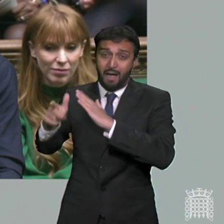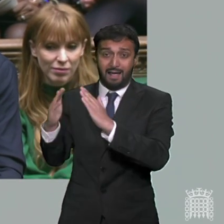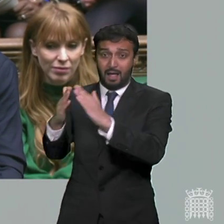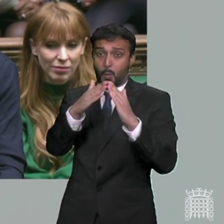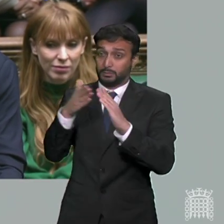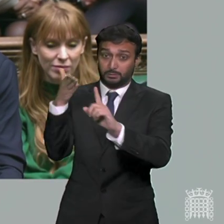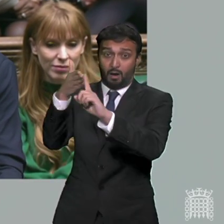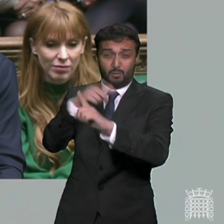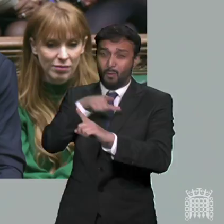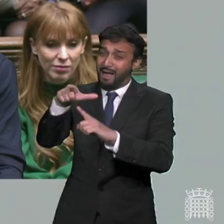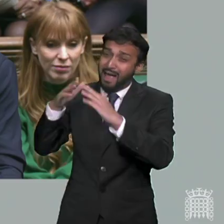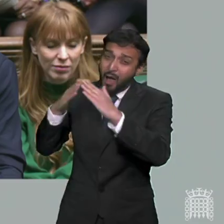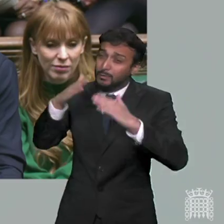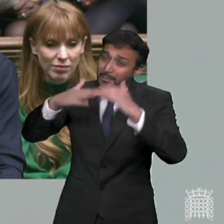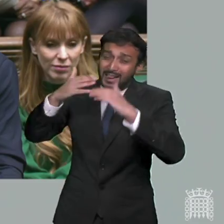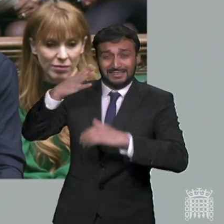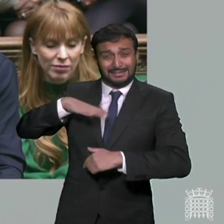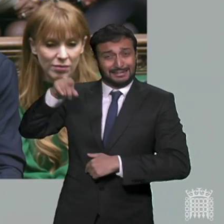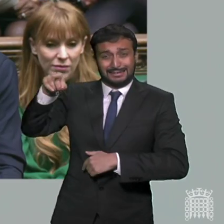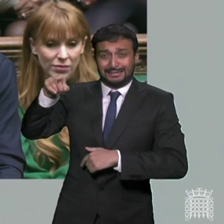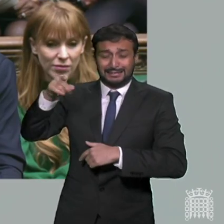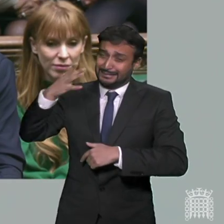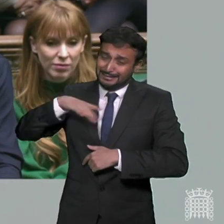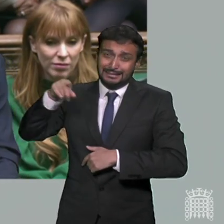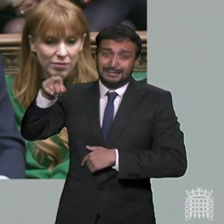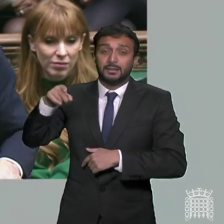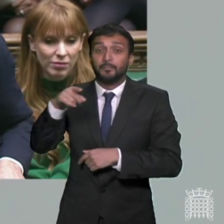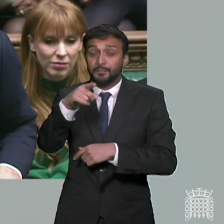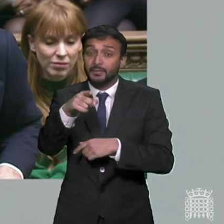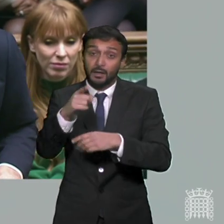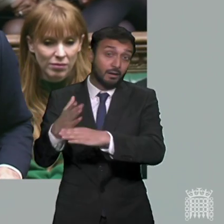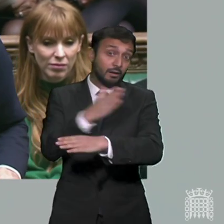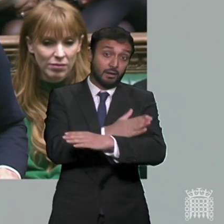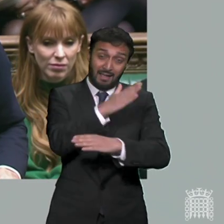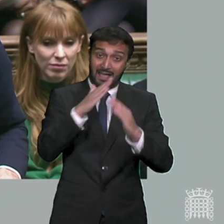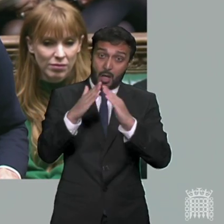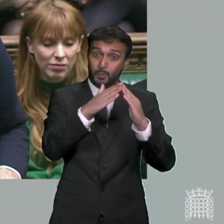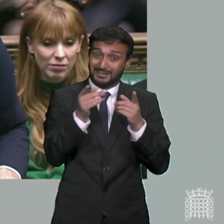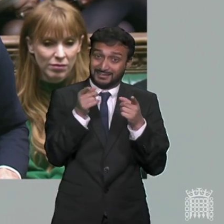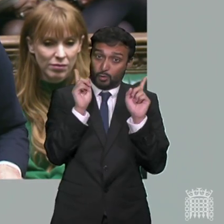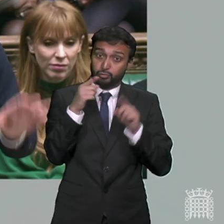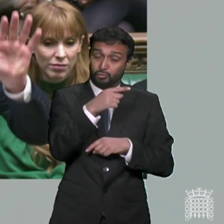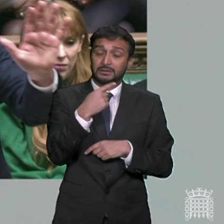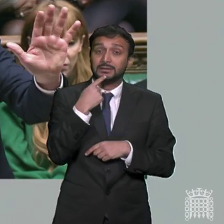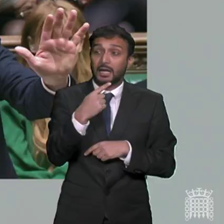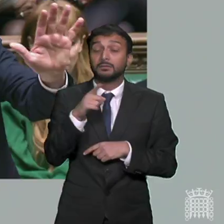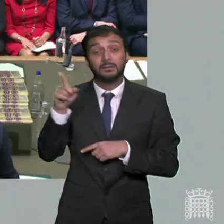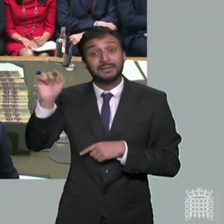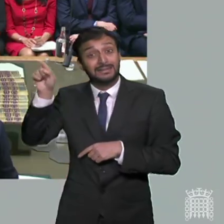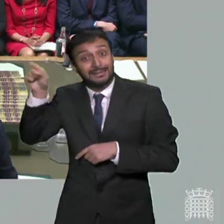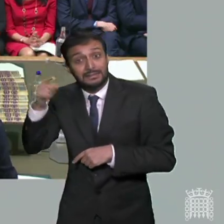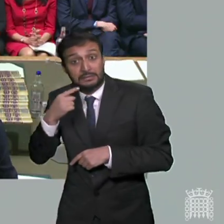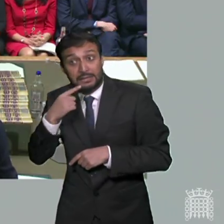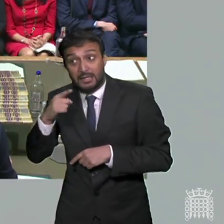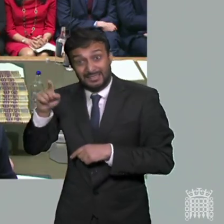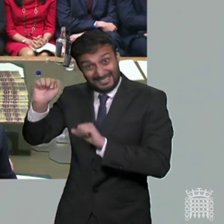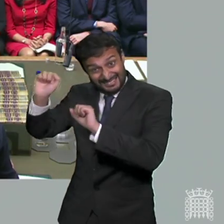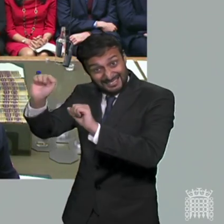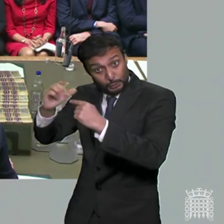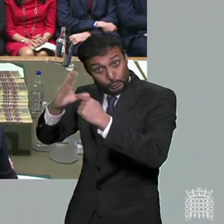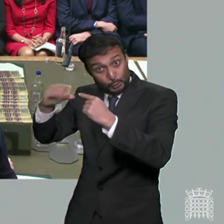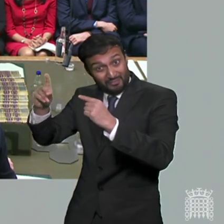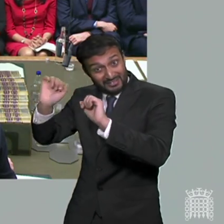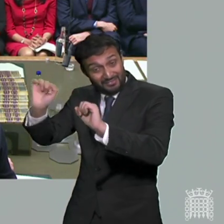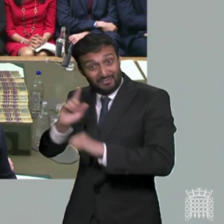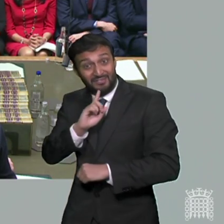A former Housing Secretary on the Conservative Benches said that scrapping mandatory targets would be